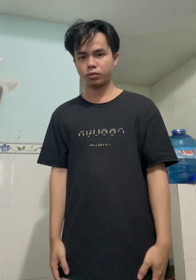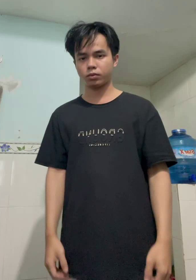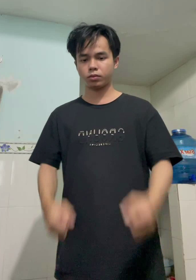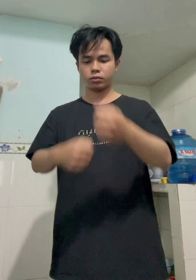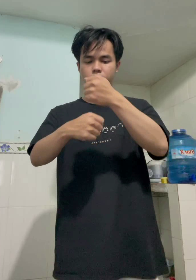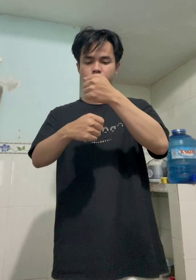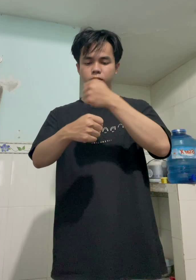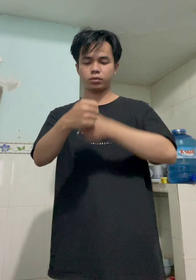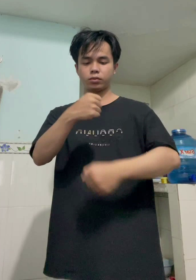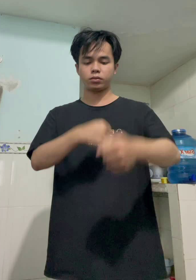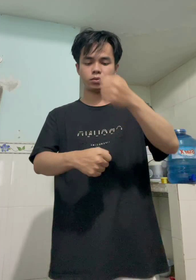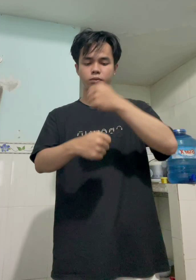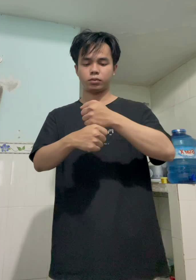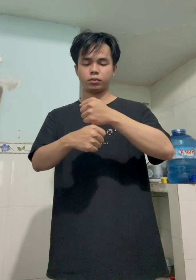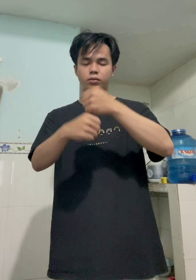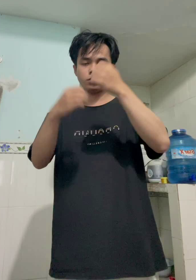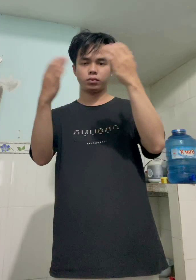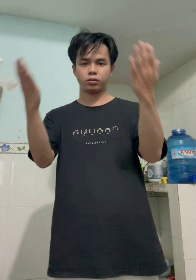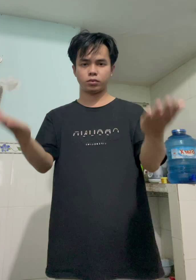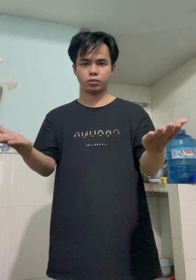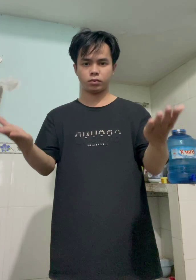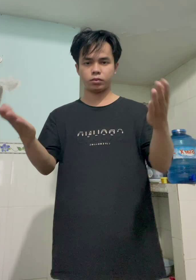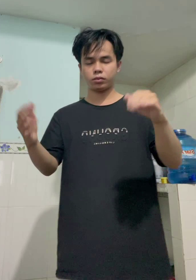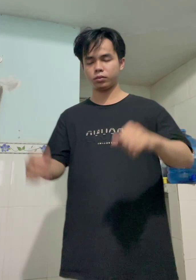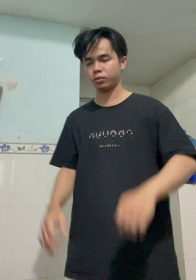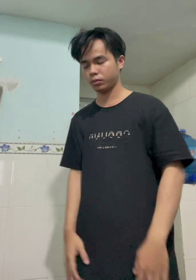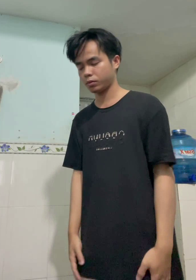nam nay